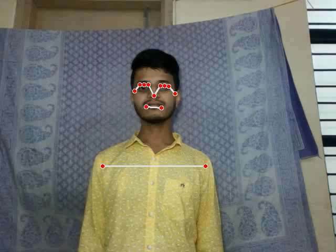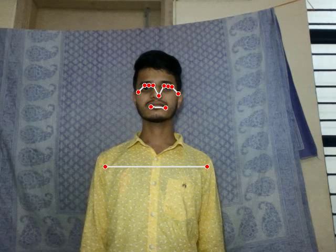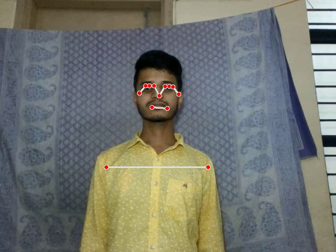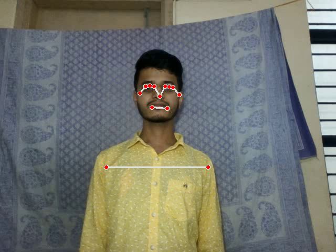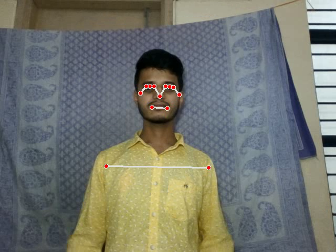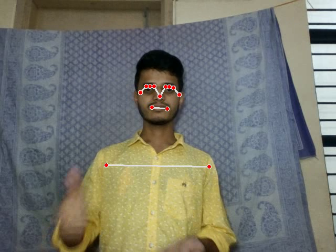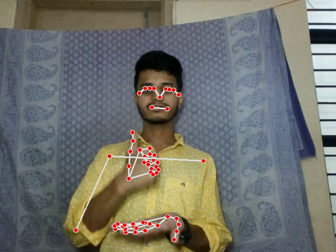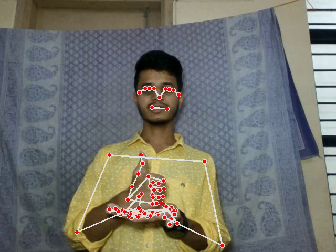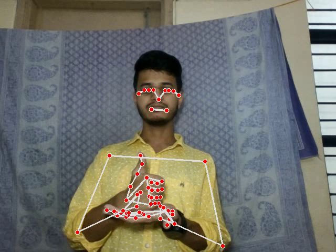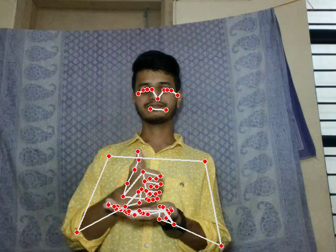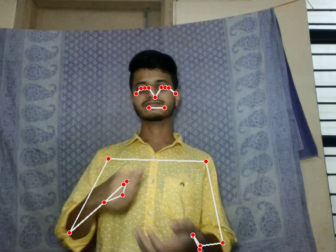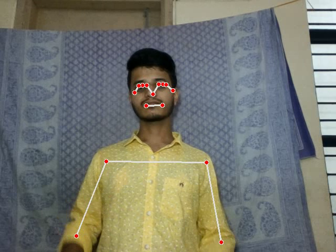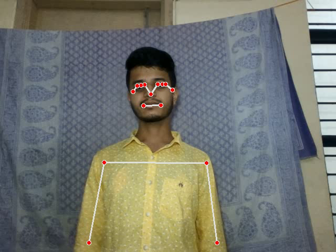help